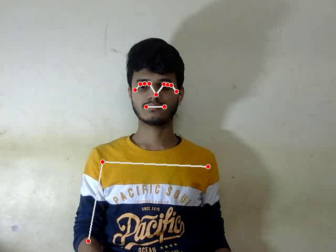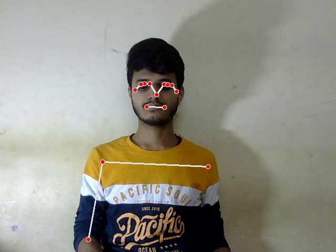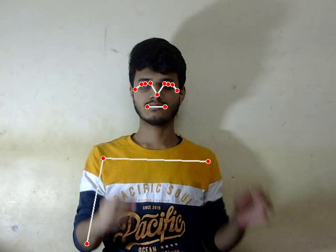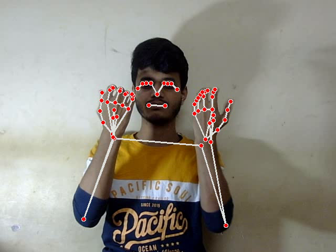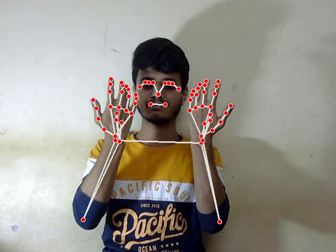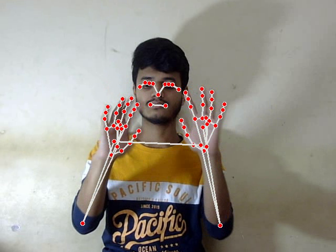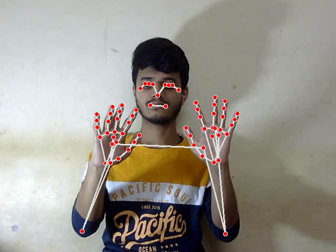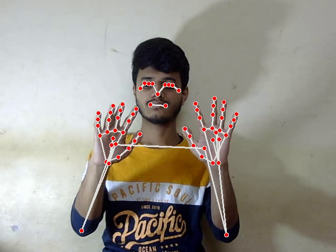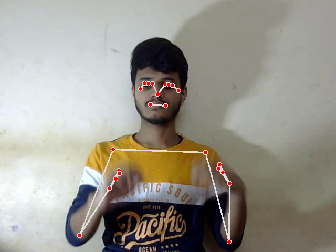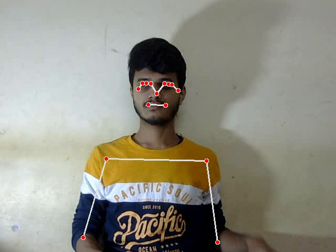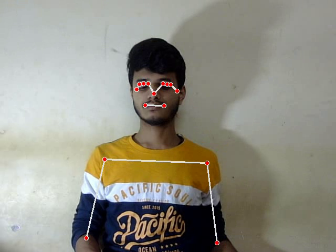finish